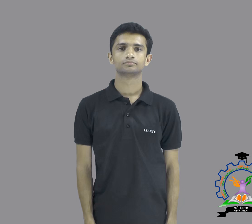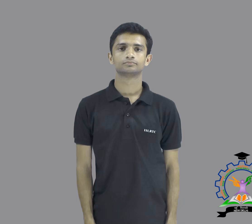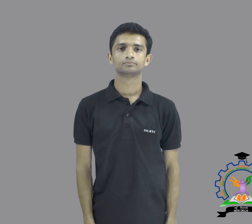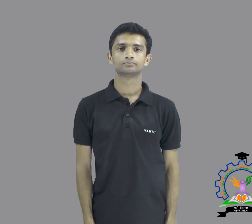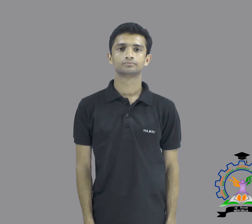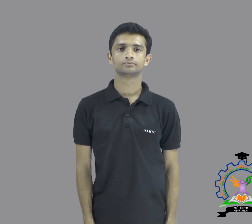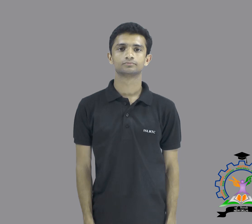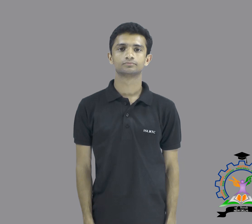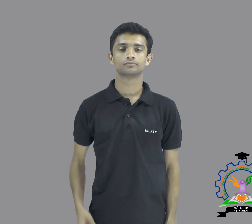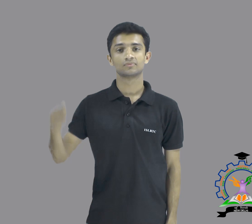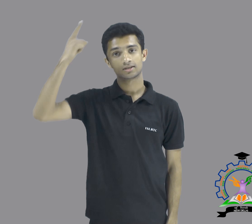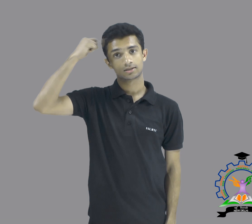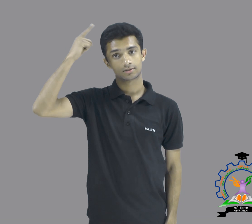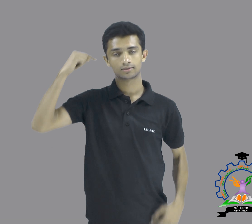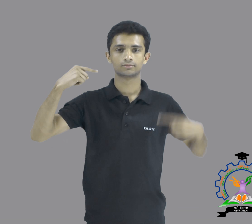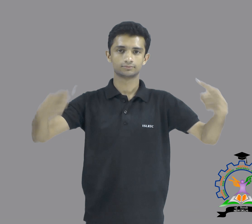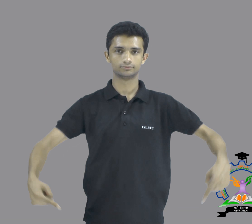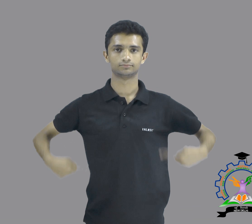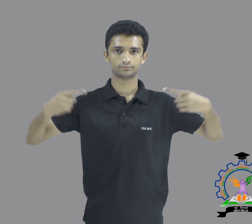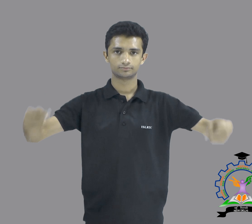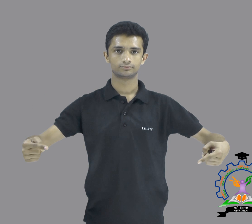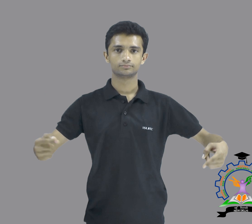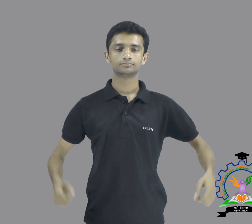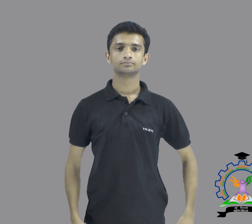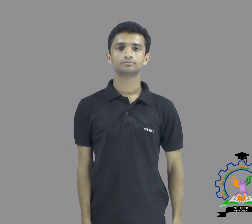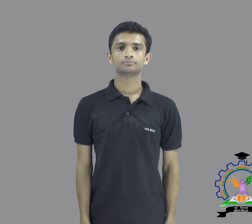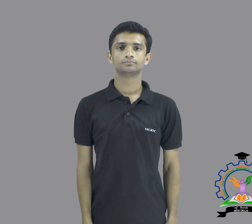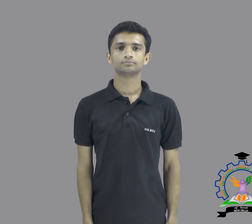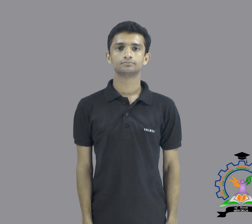Tyre